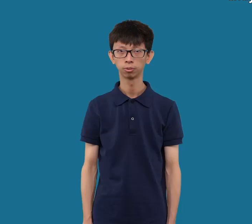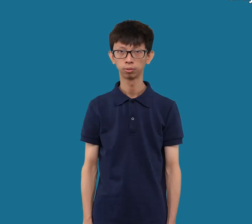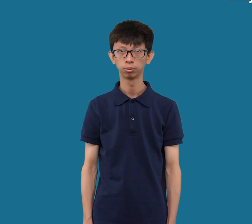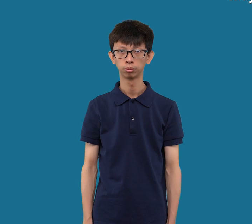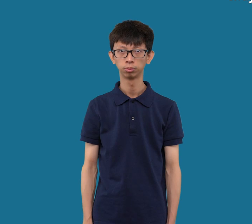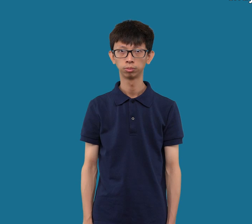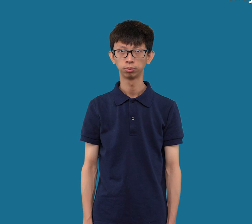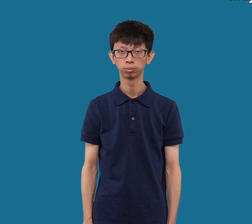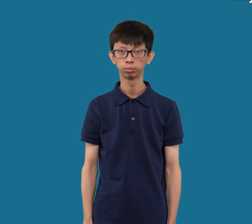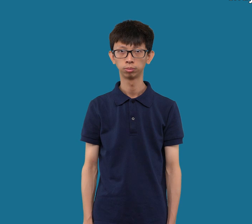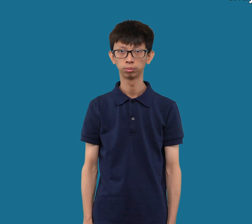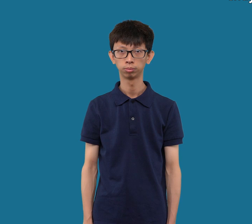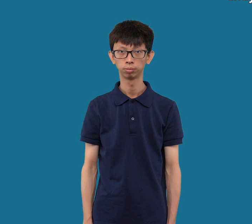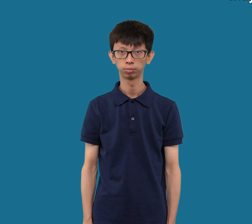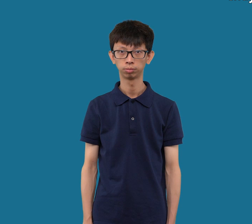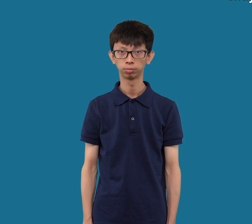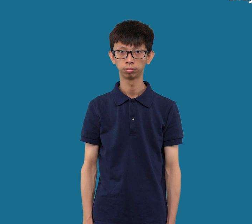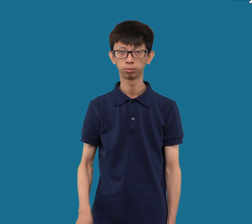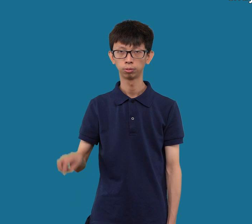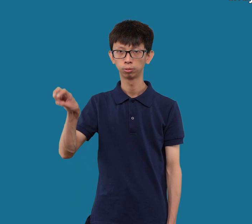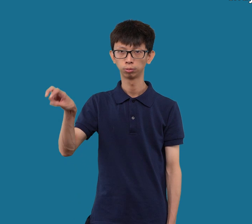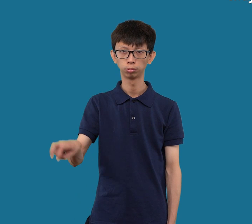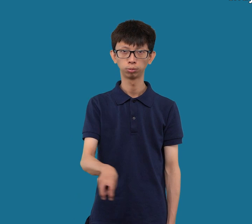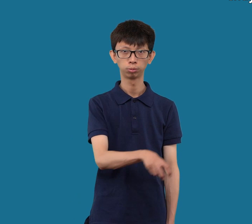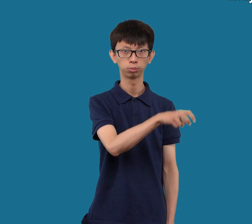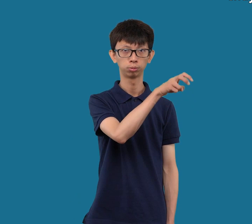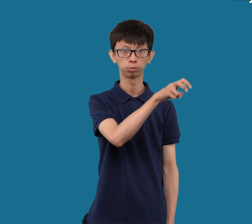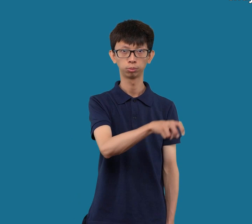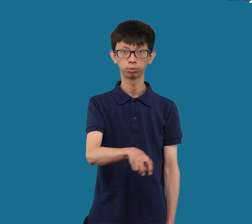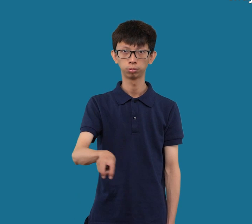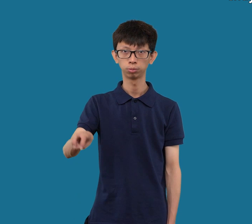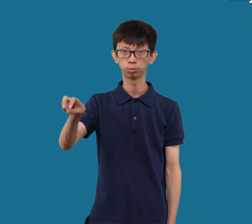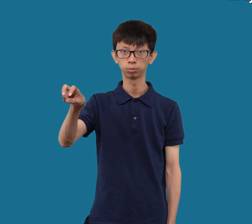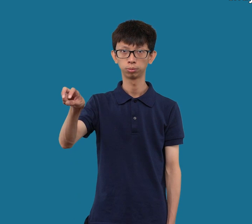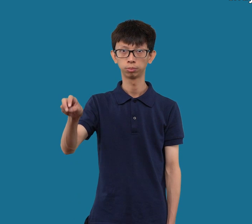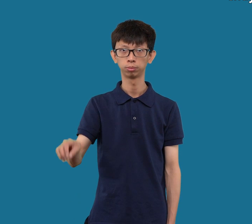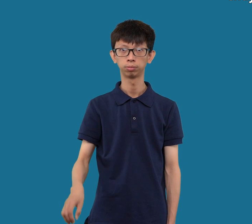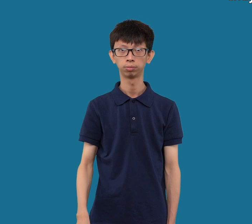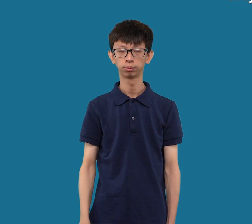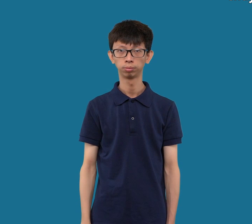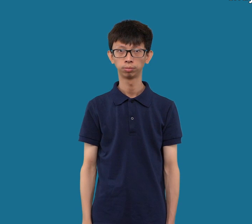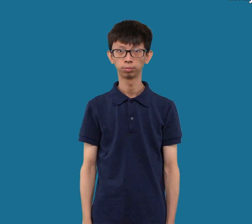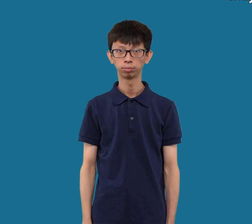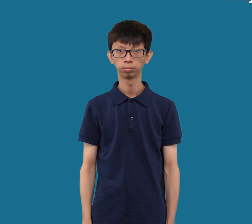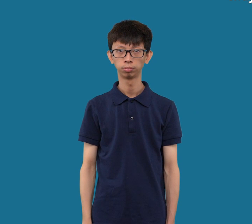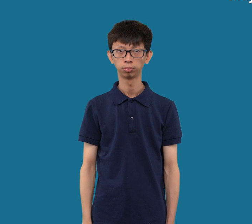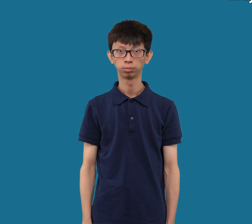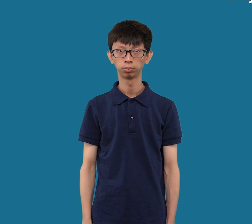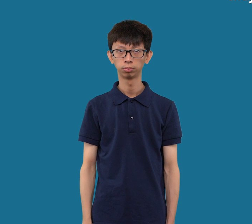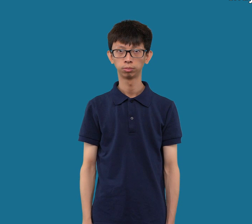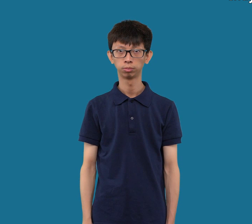chuyển động quay